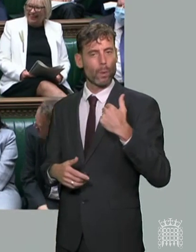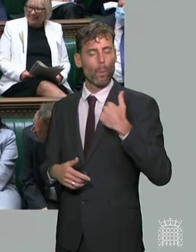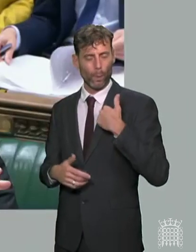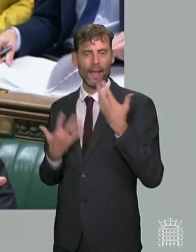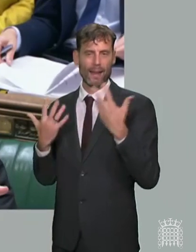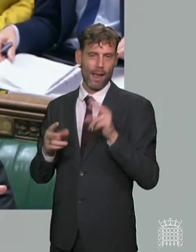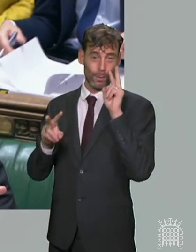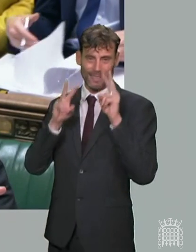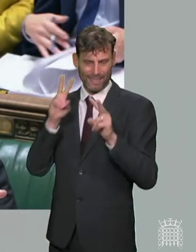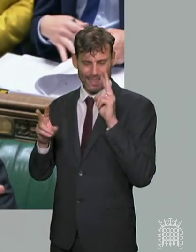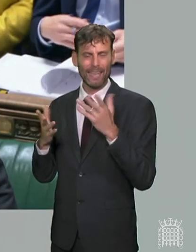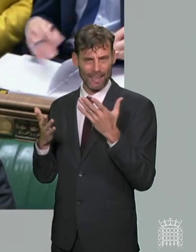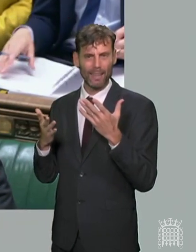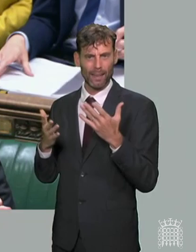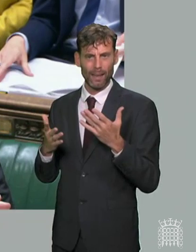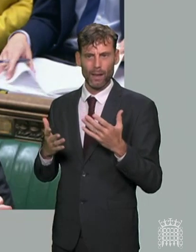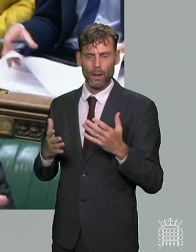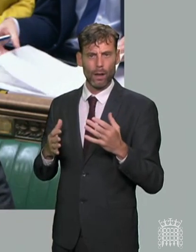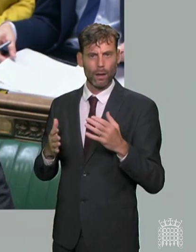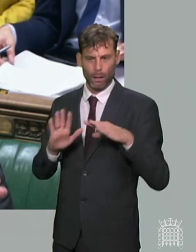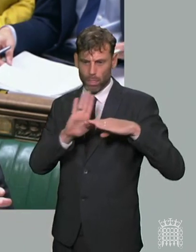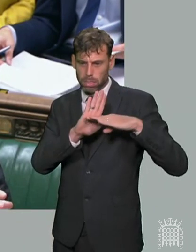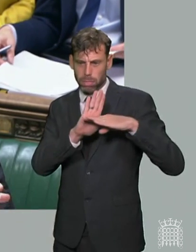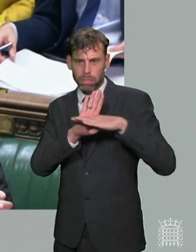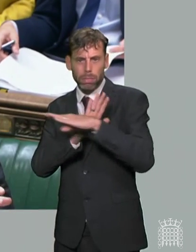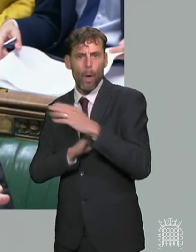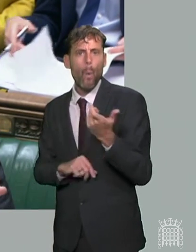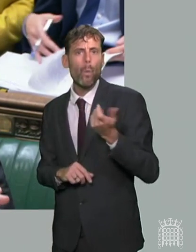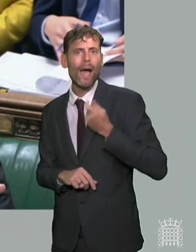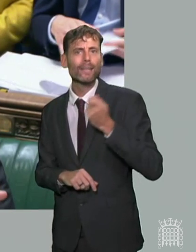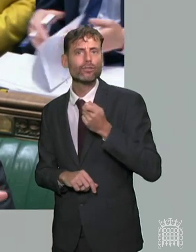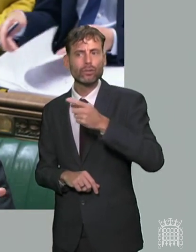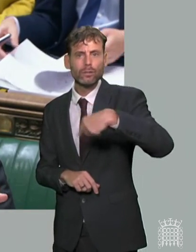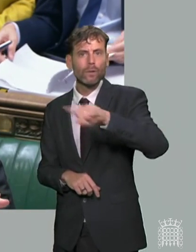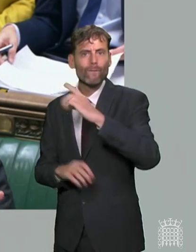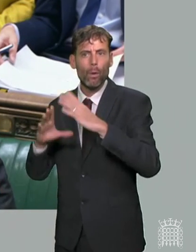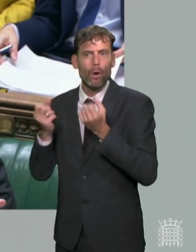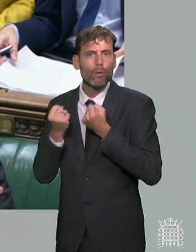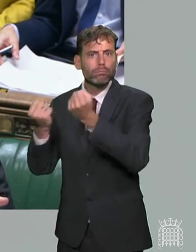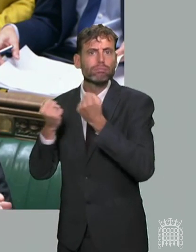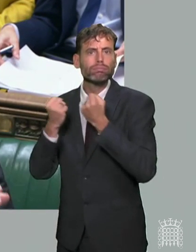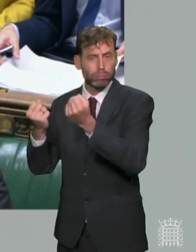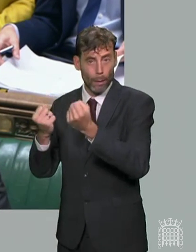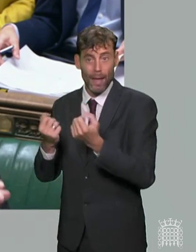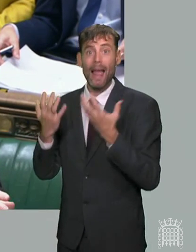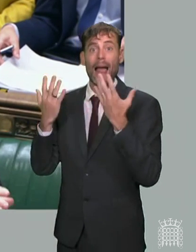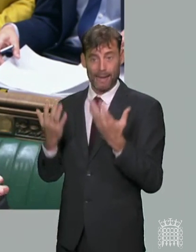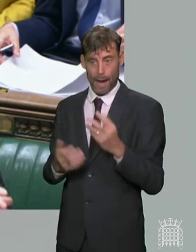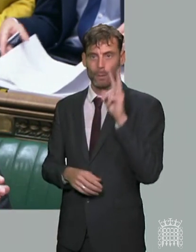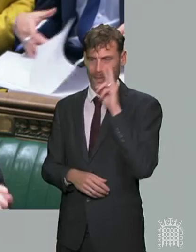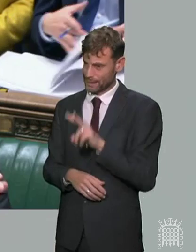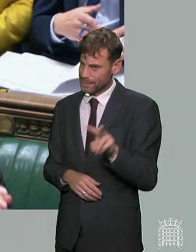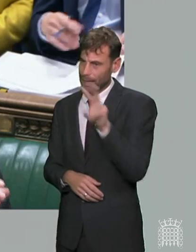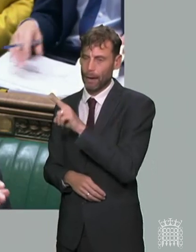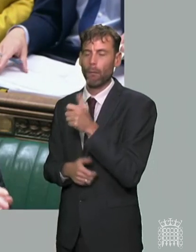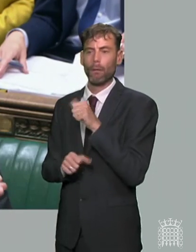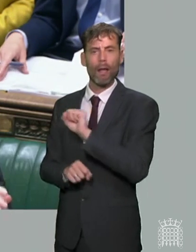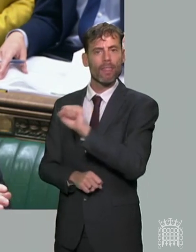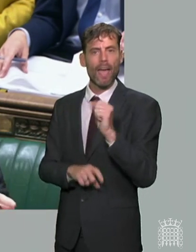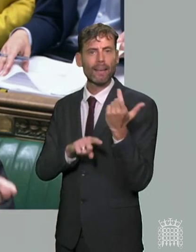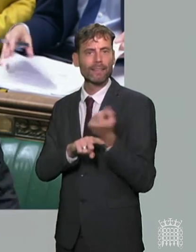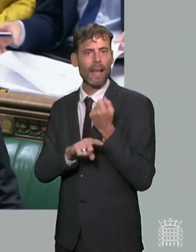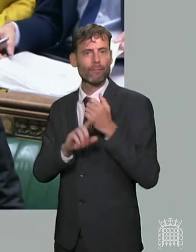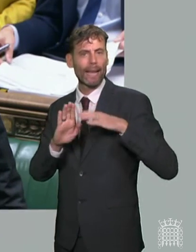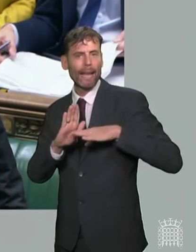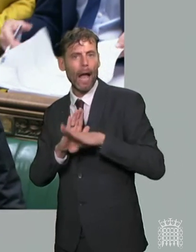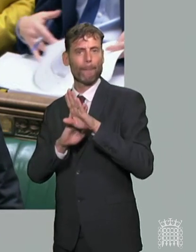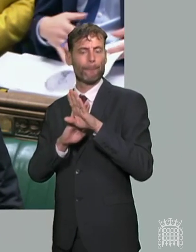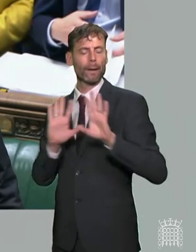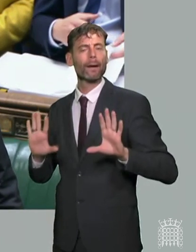But after a long period of stagnation in wages for those in the road haulage industry, we are also seeing a long-overdue increase in wages.